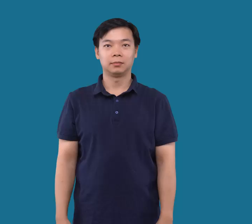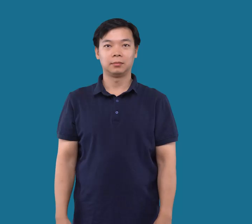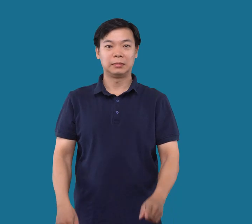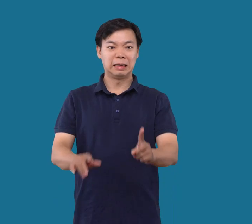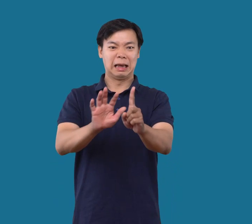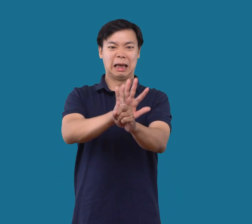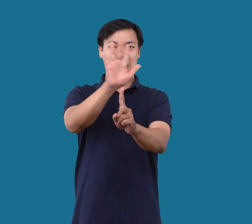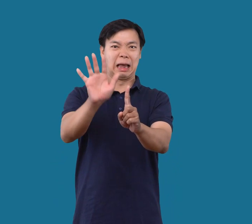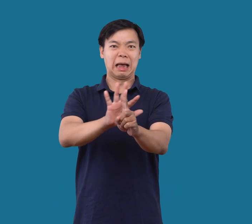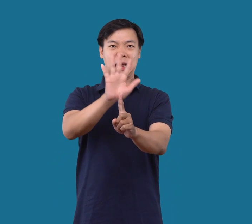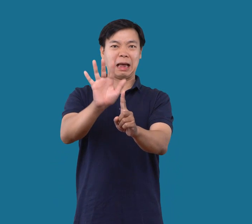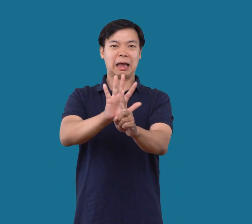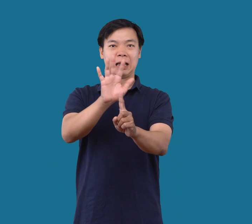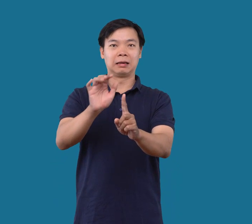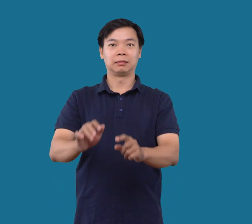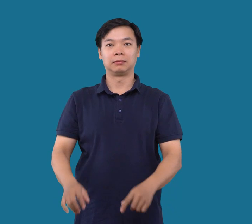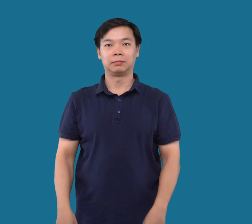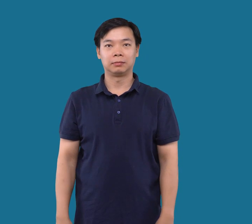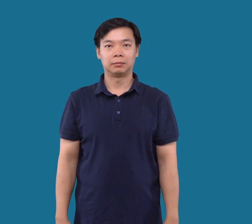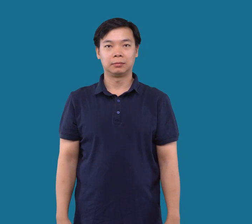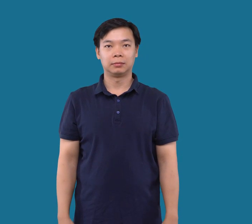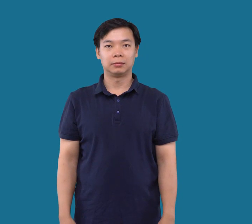cháy rừng